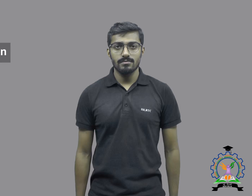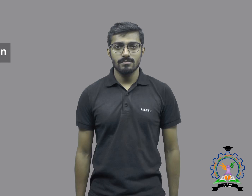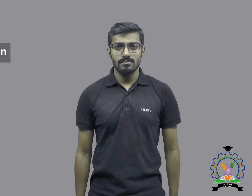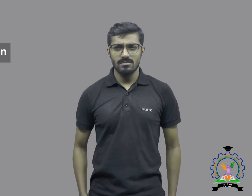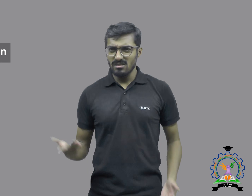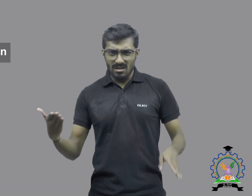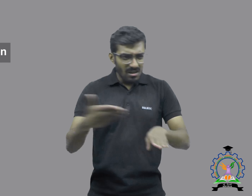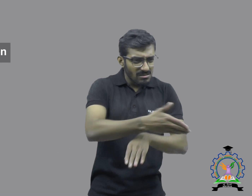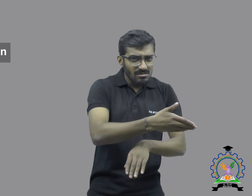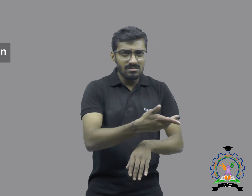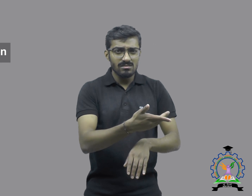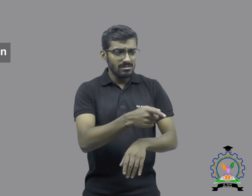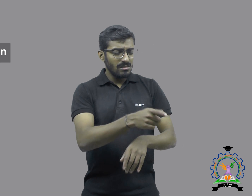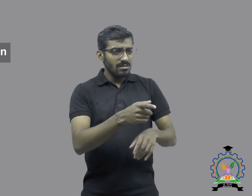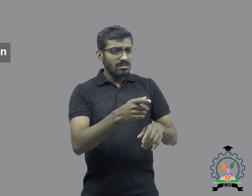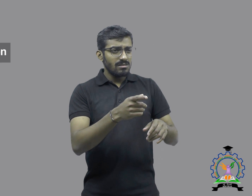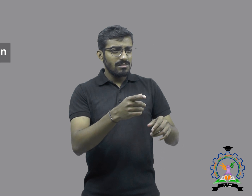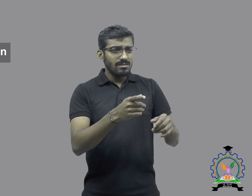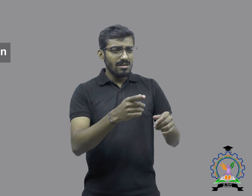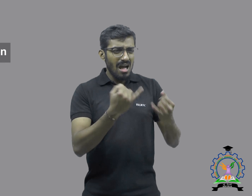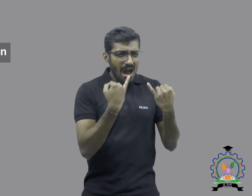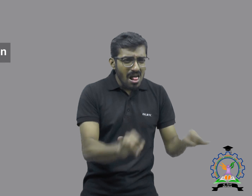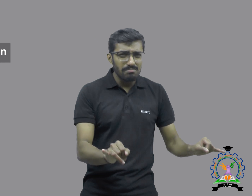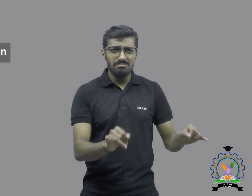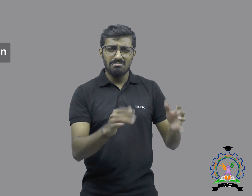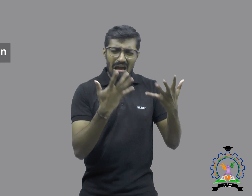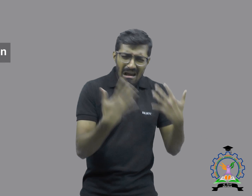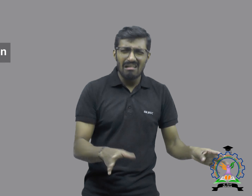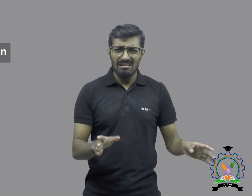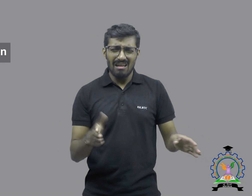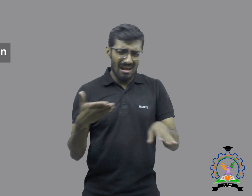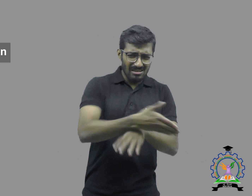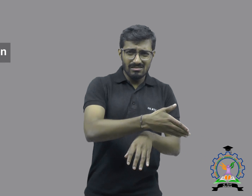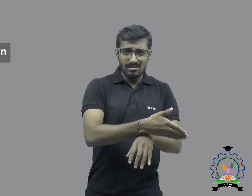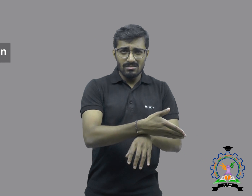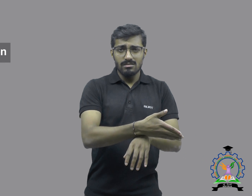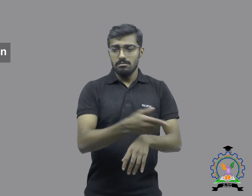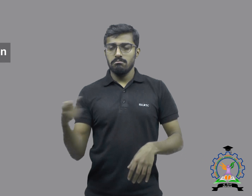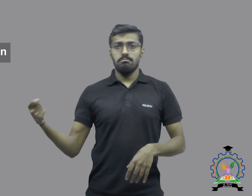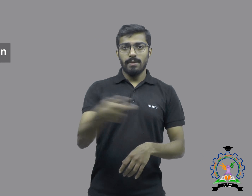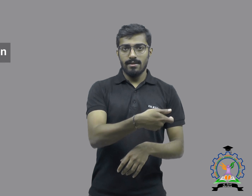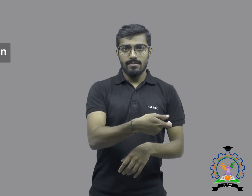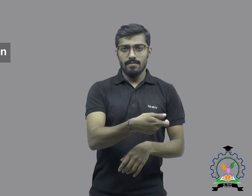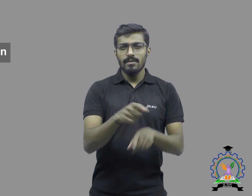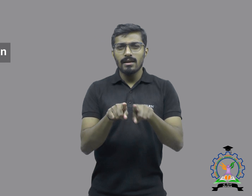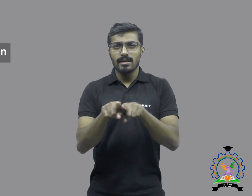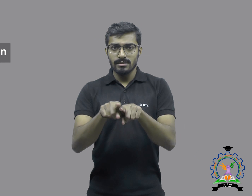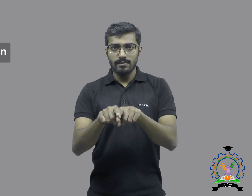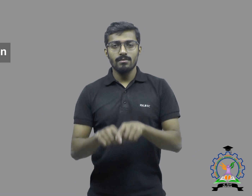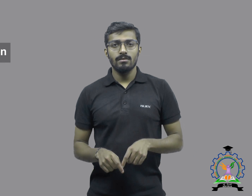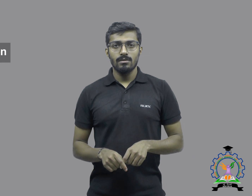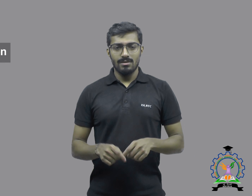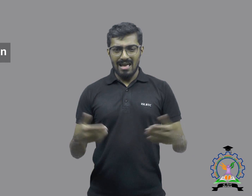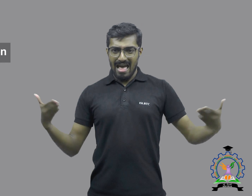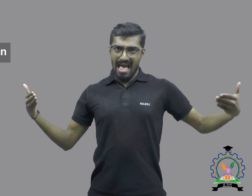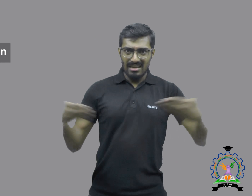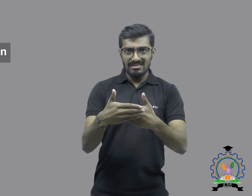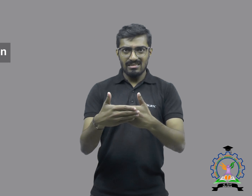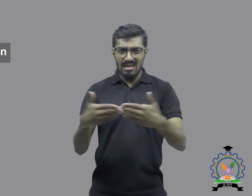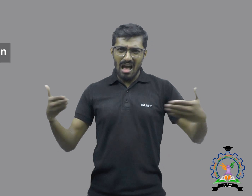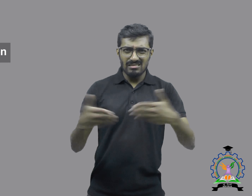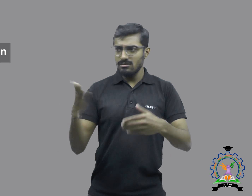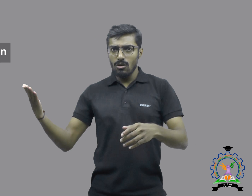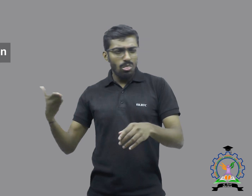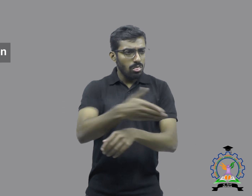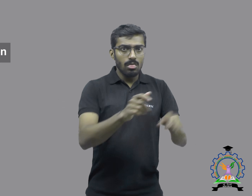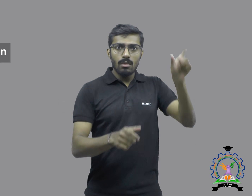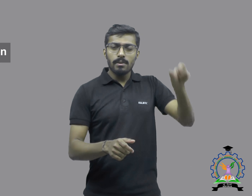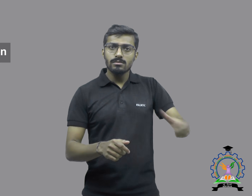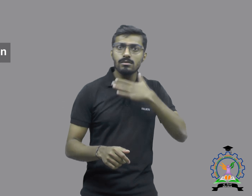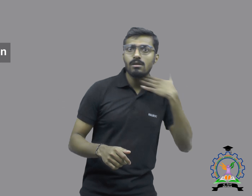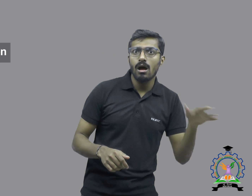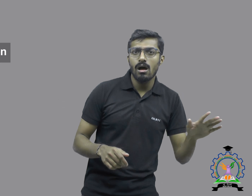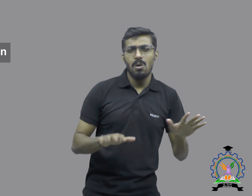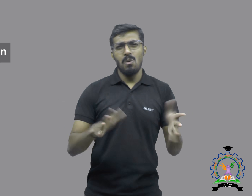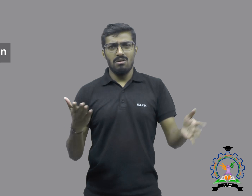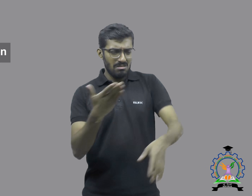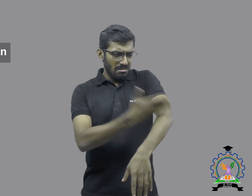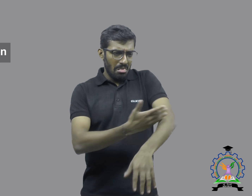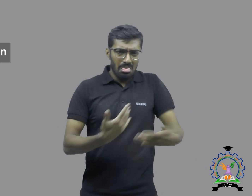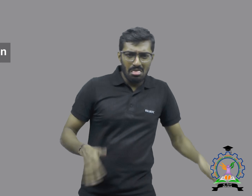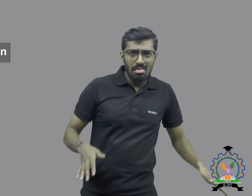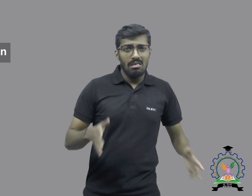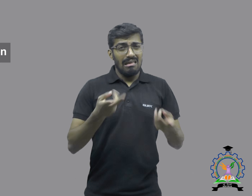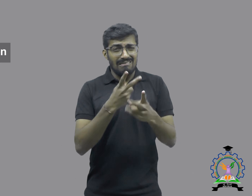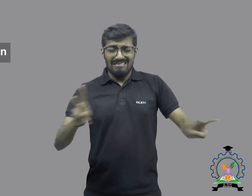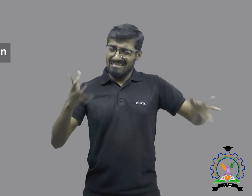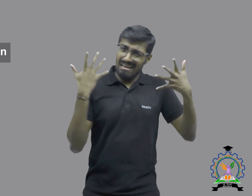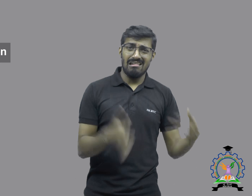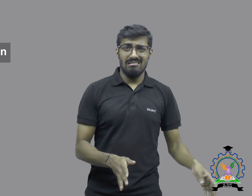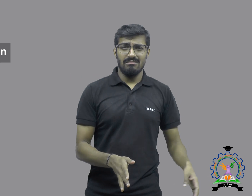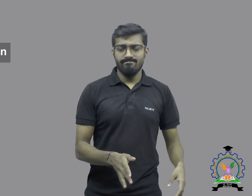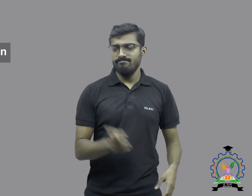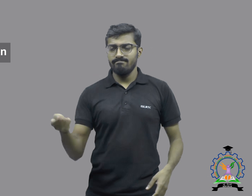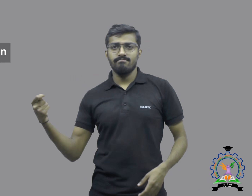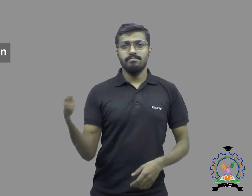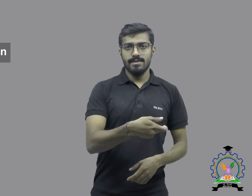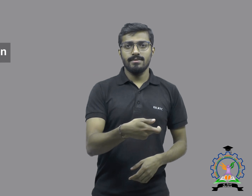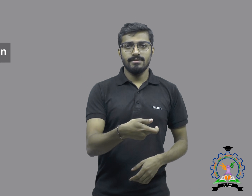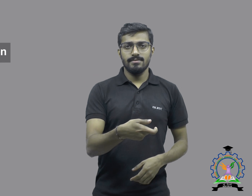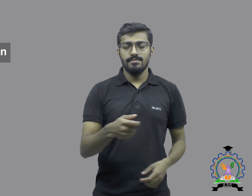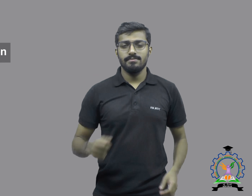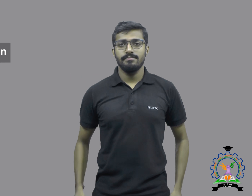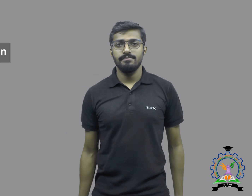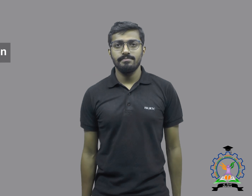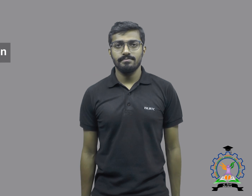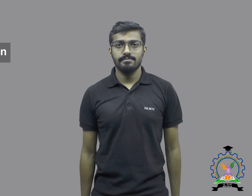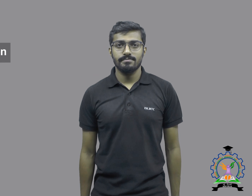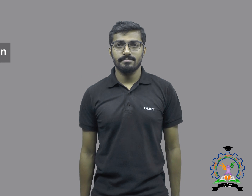Compensation